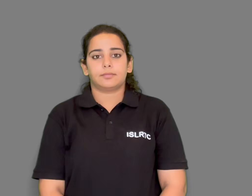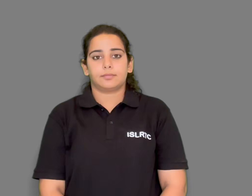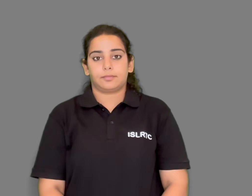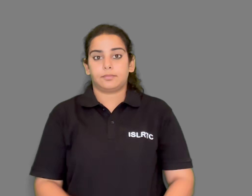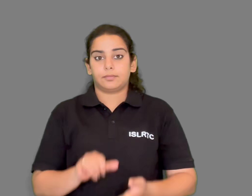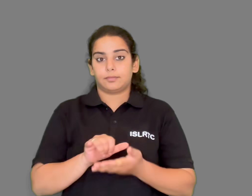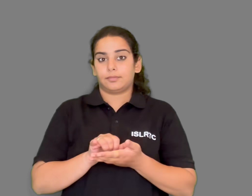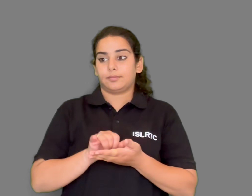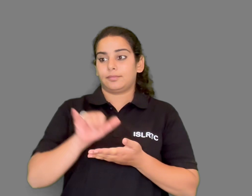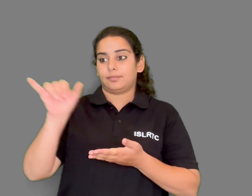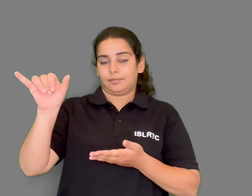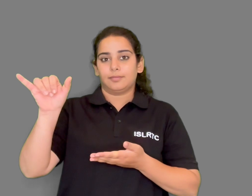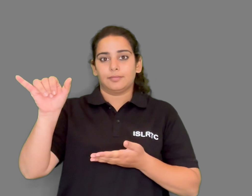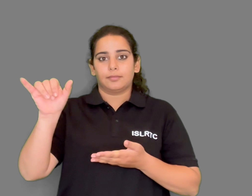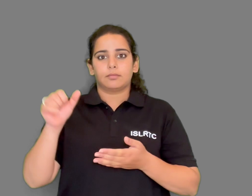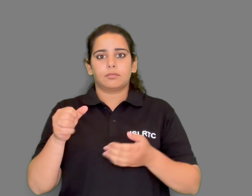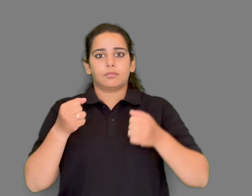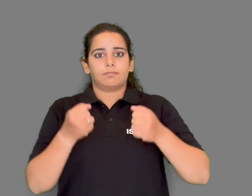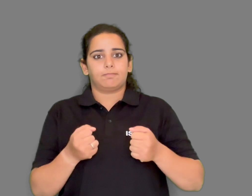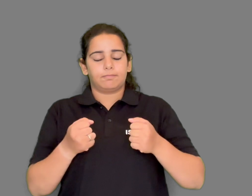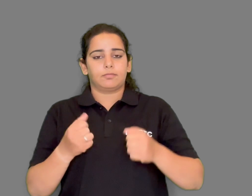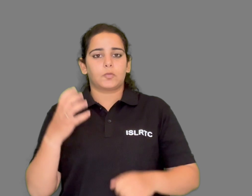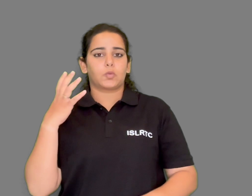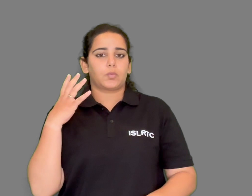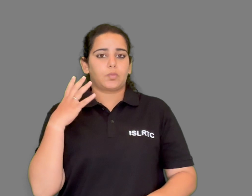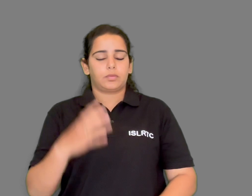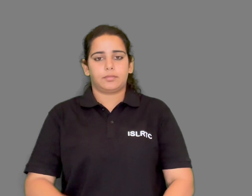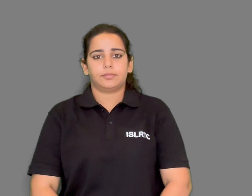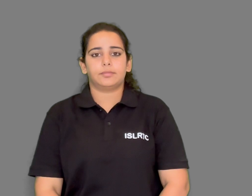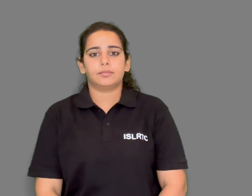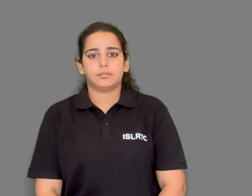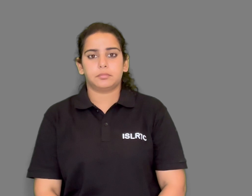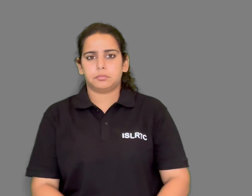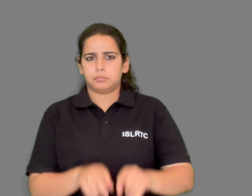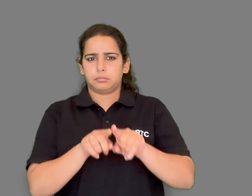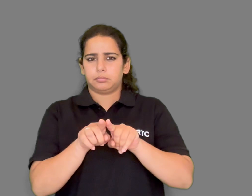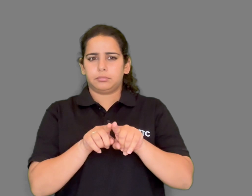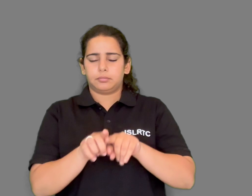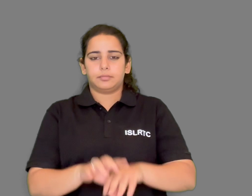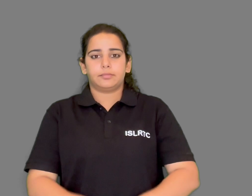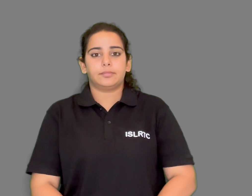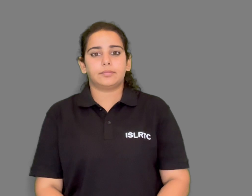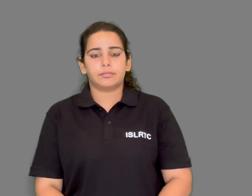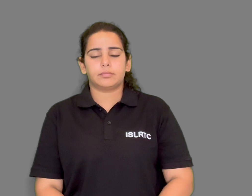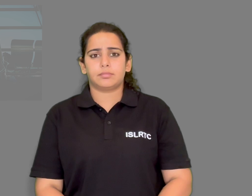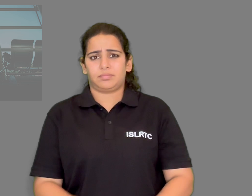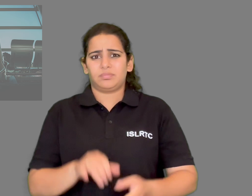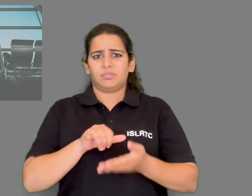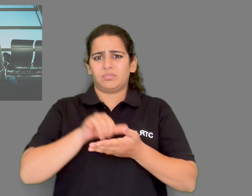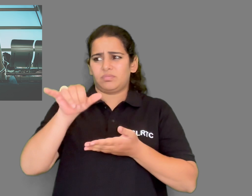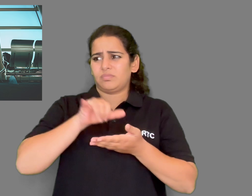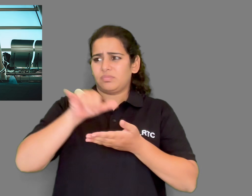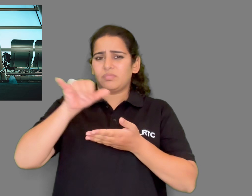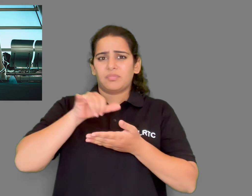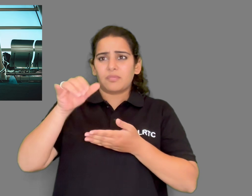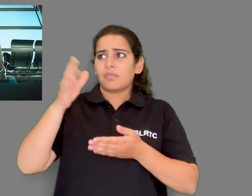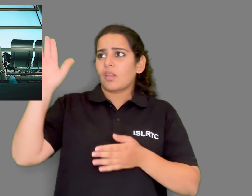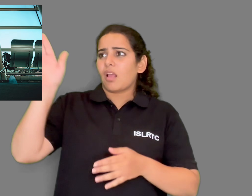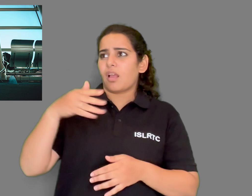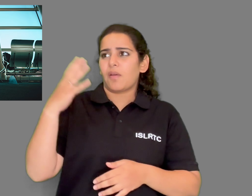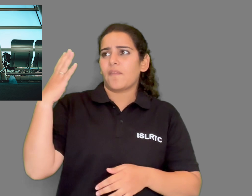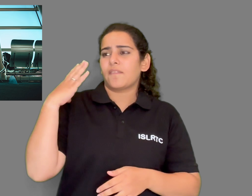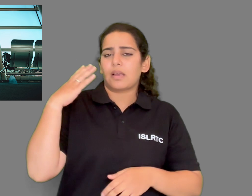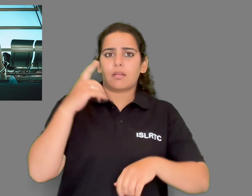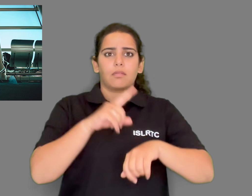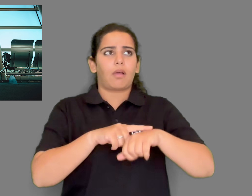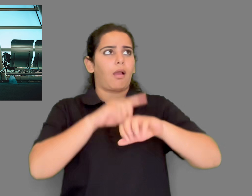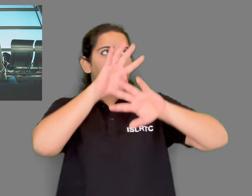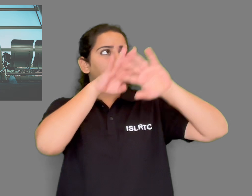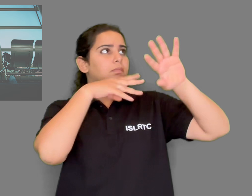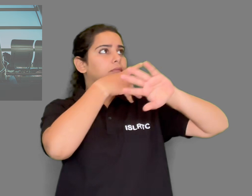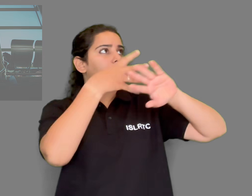Departure lounge Lounge where passengers can await departure